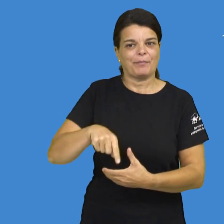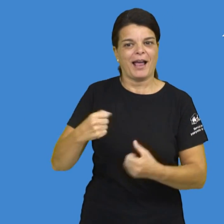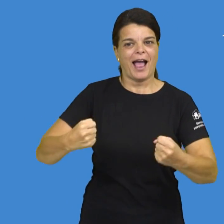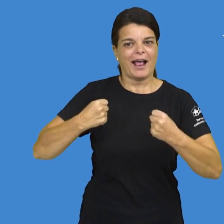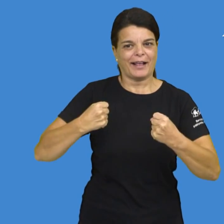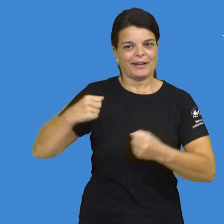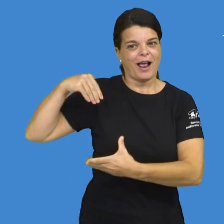fuerte